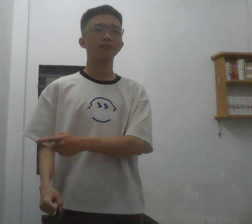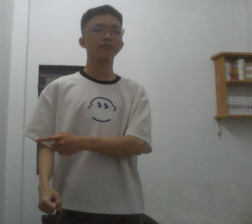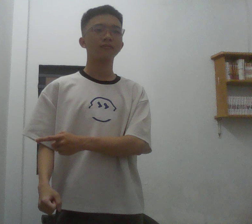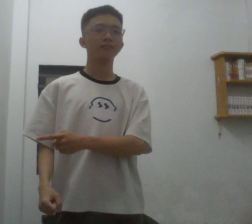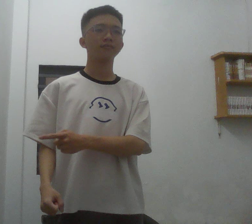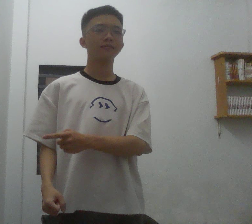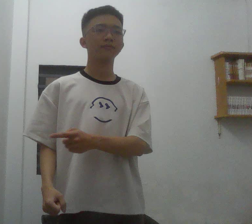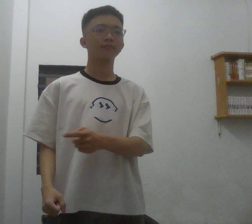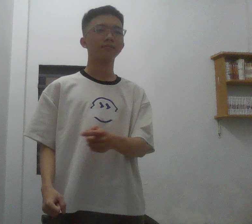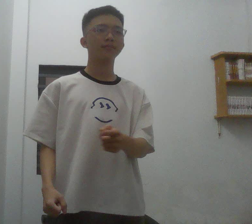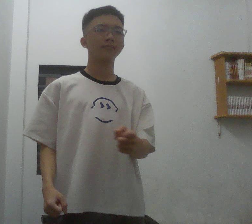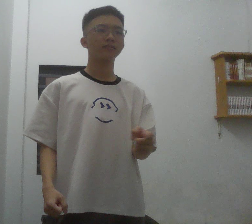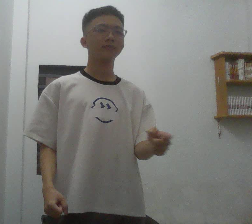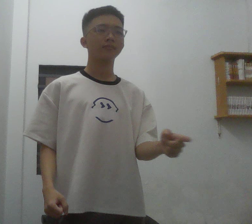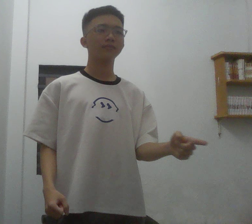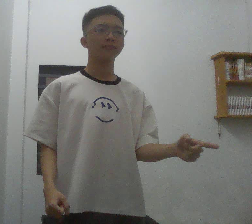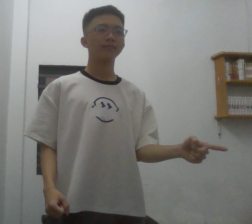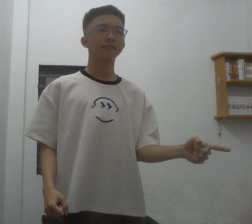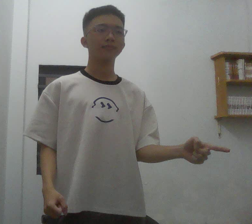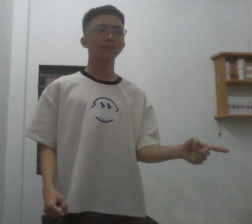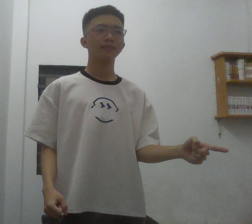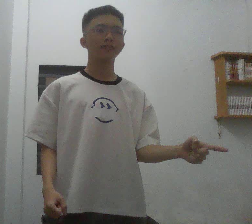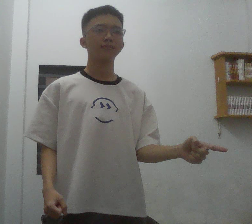cac ban